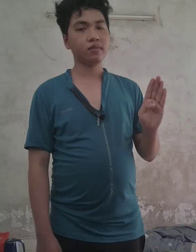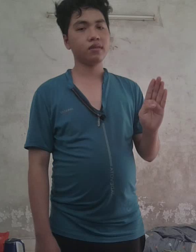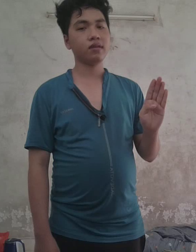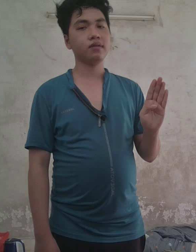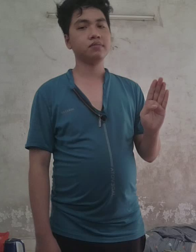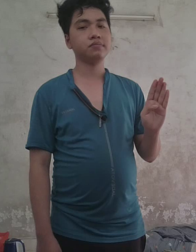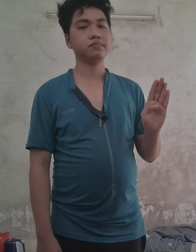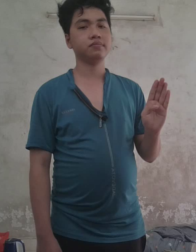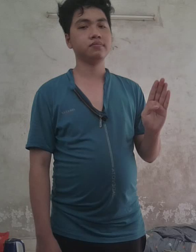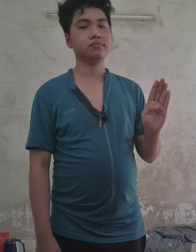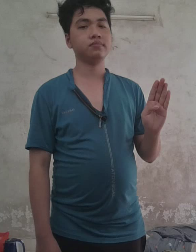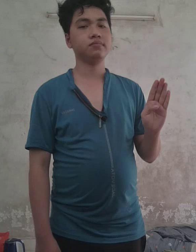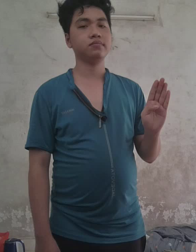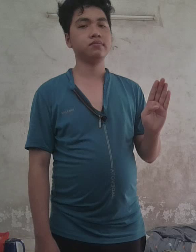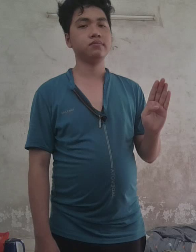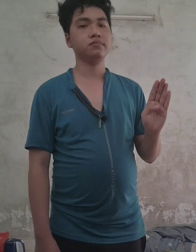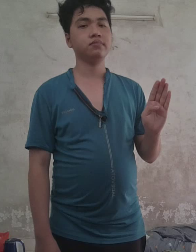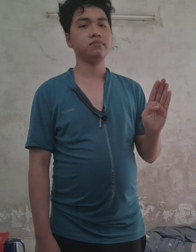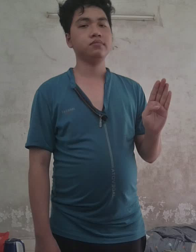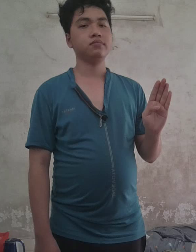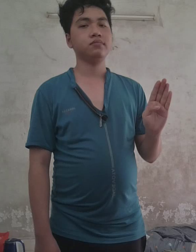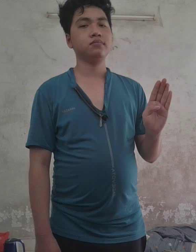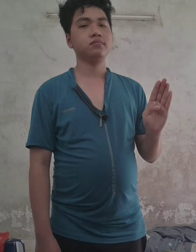b